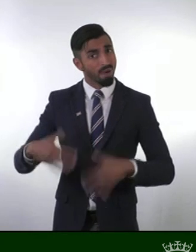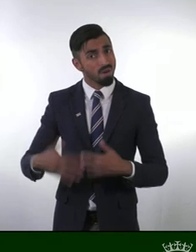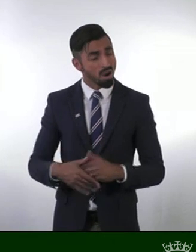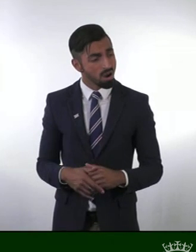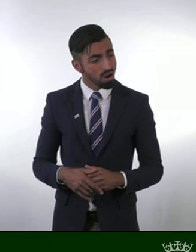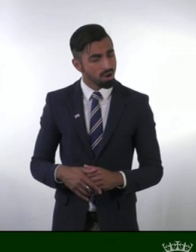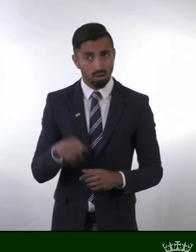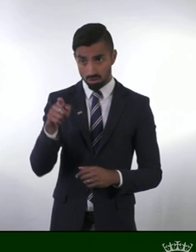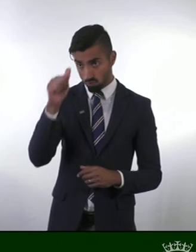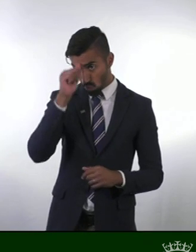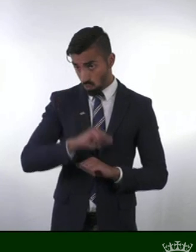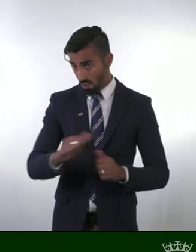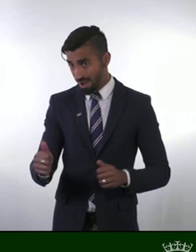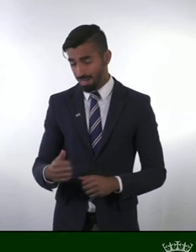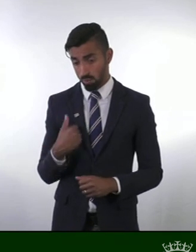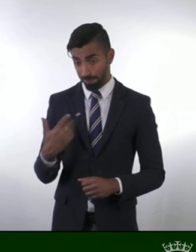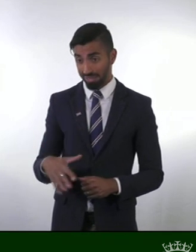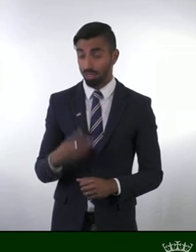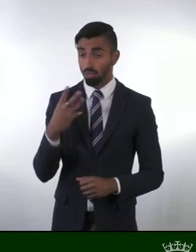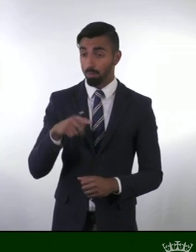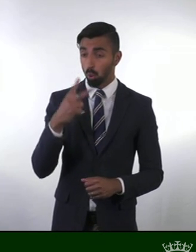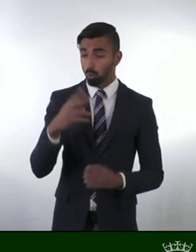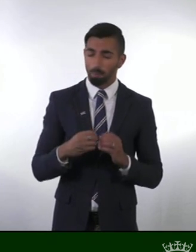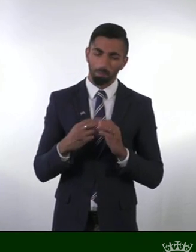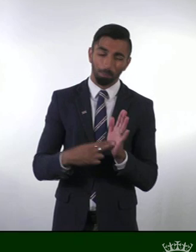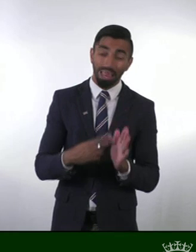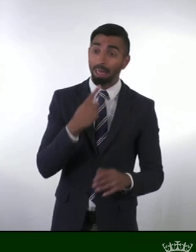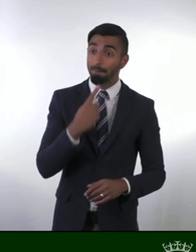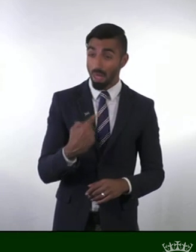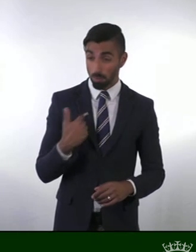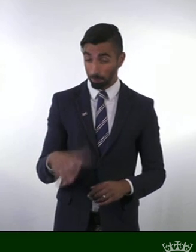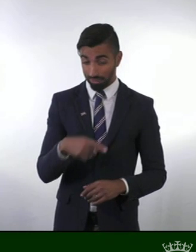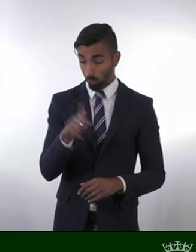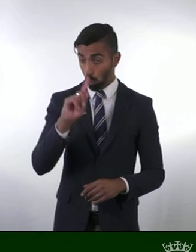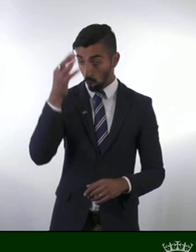We have, as she knows, put £3.2 billion more into local government.